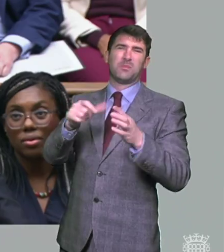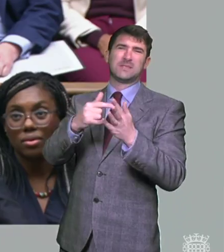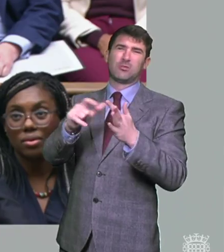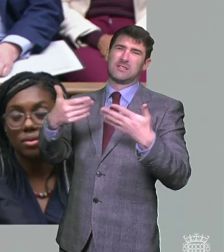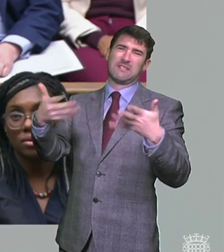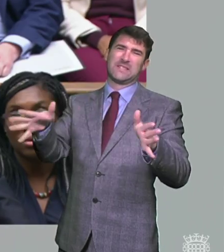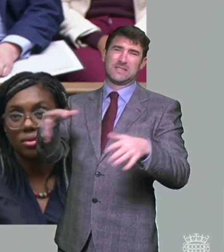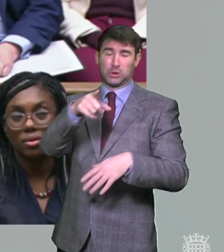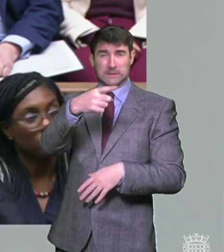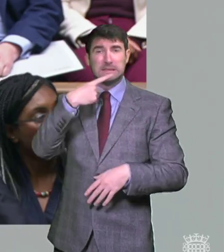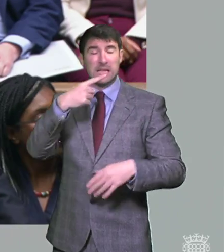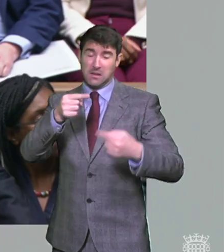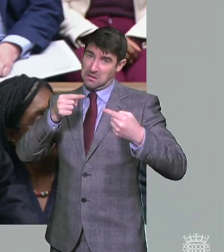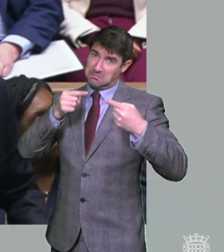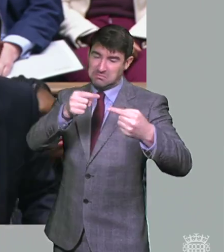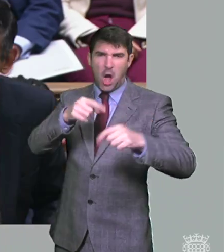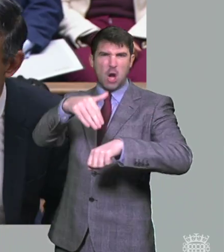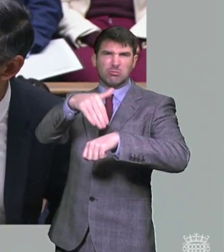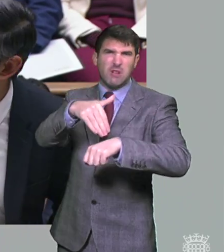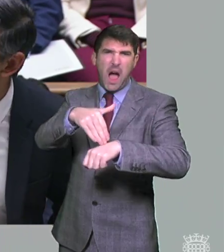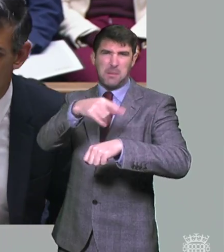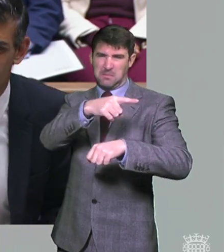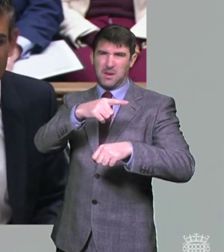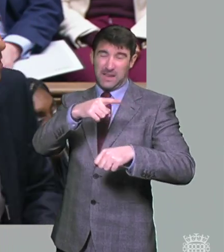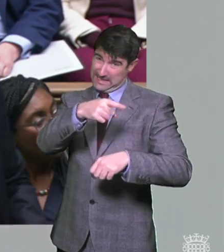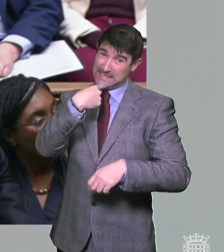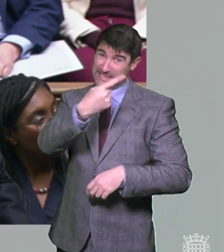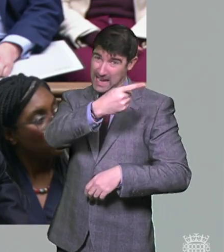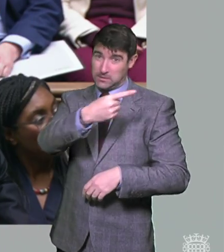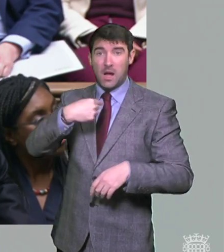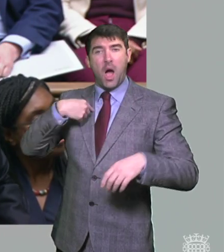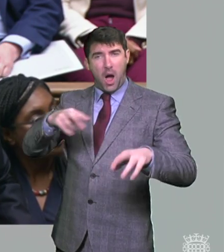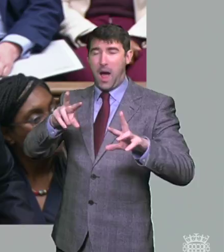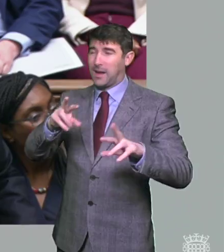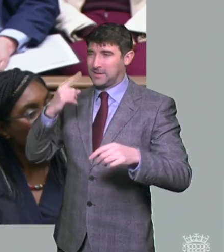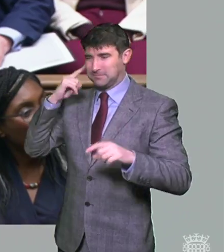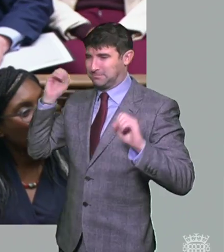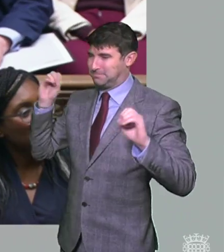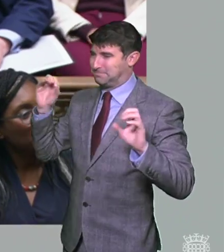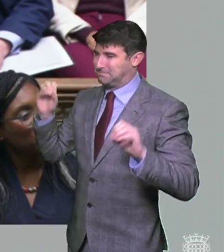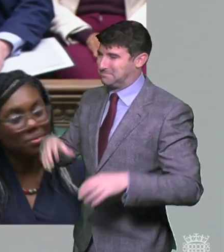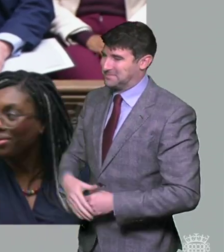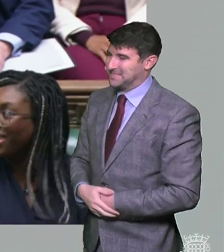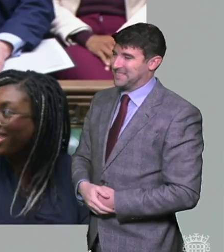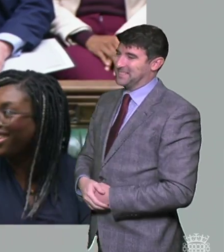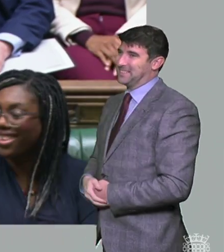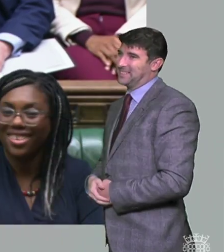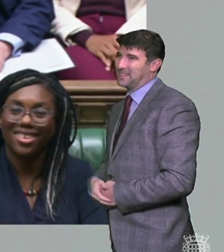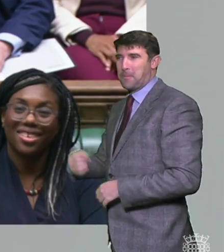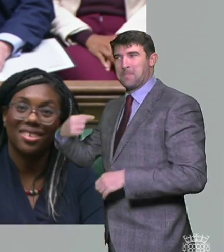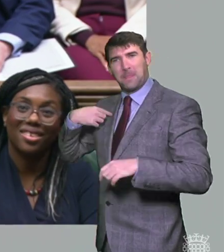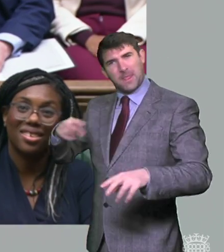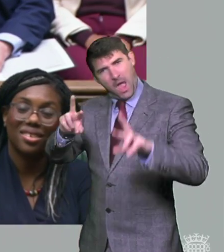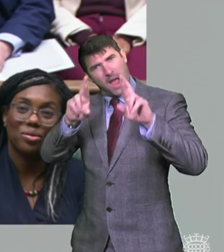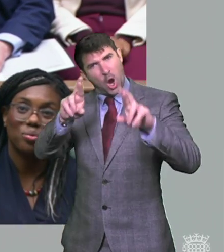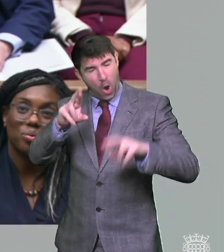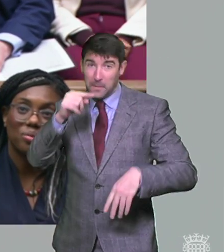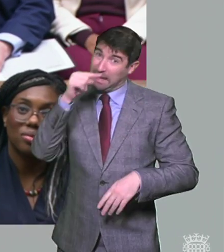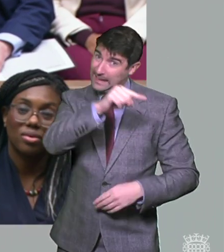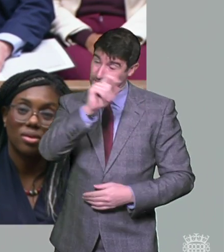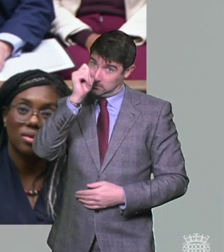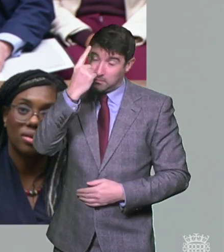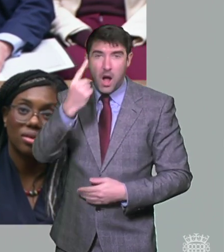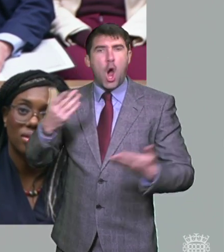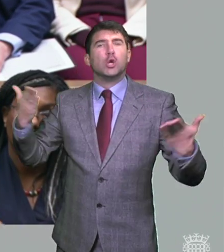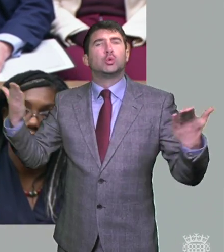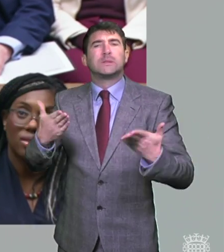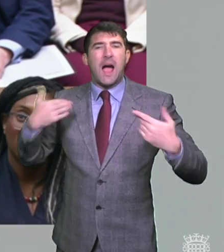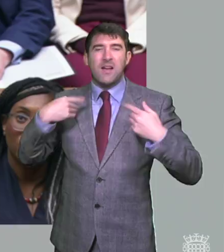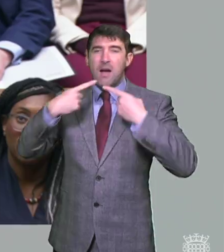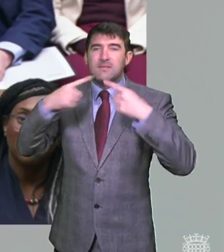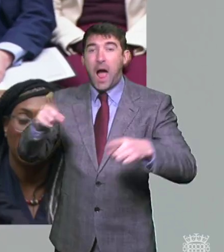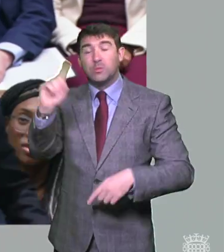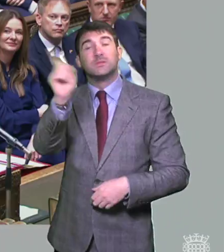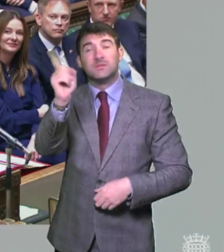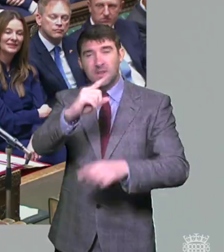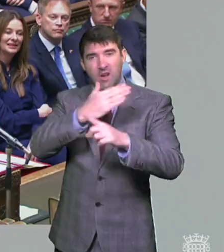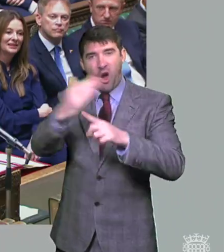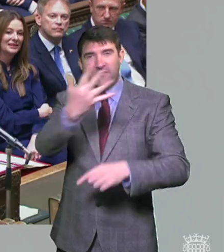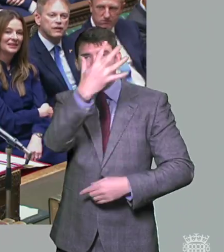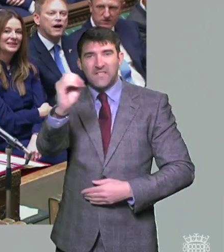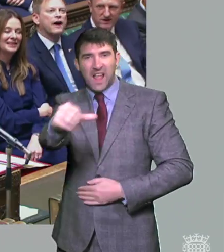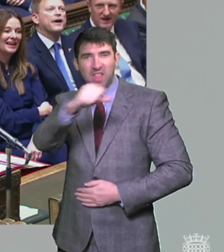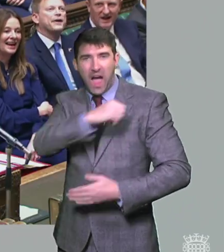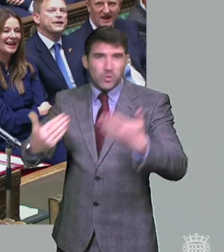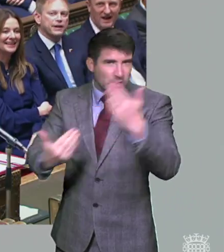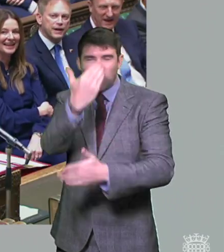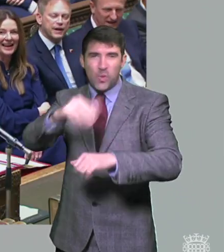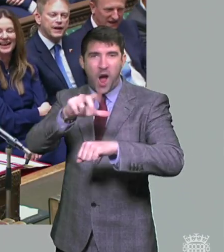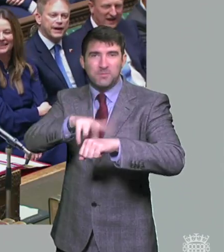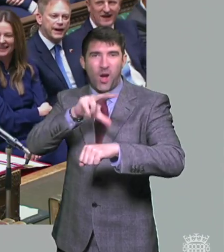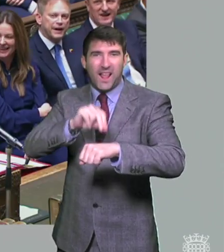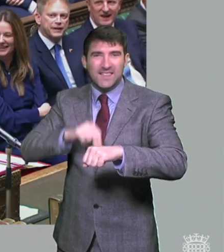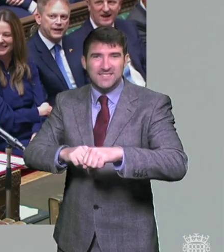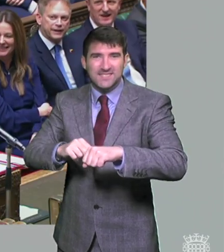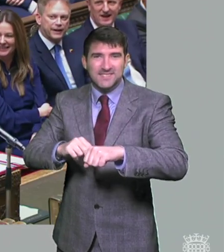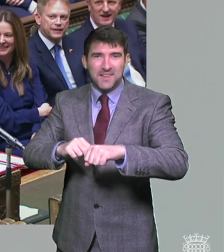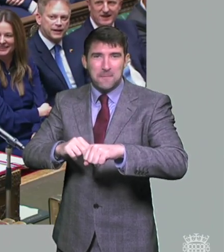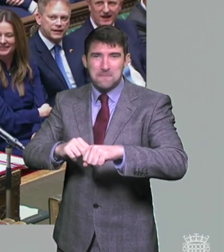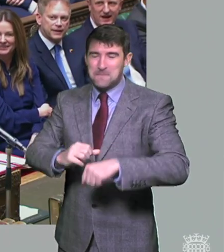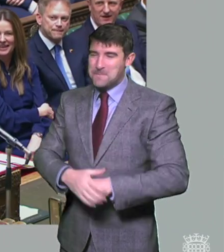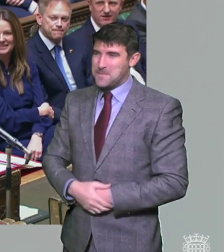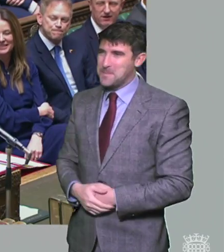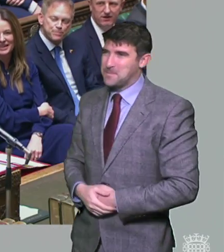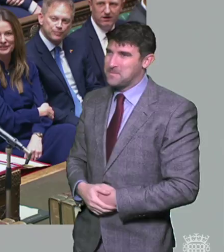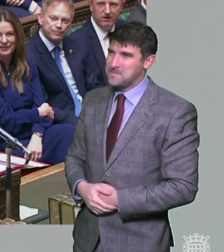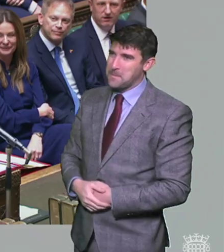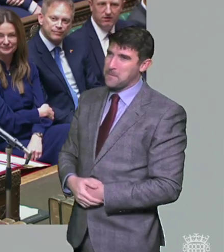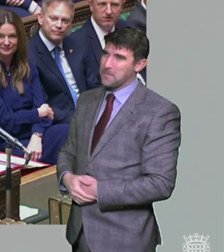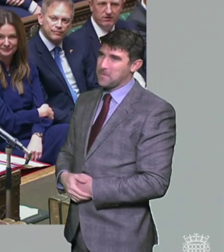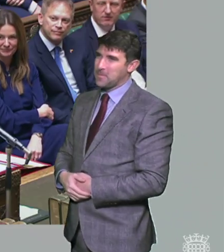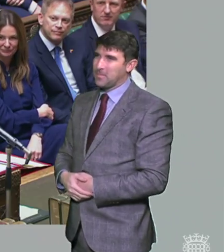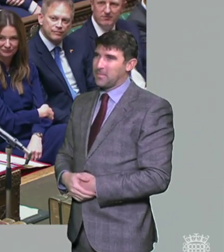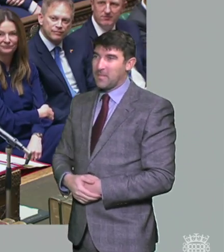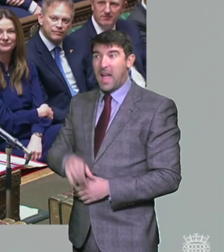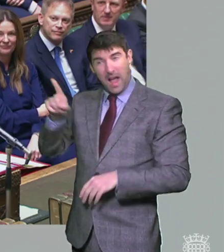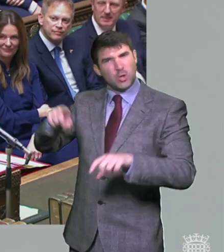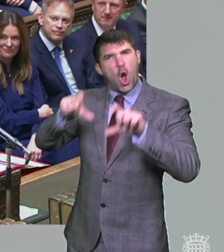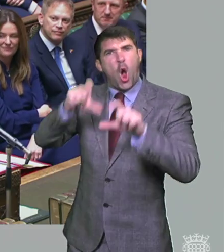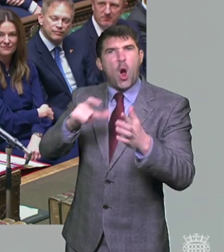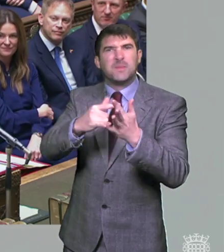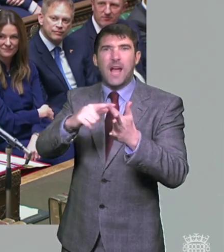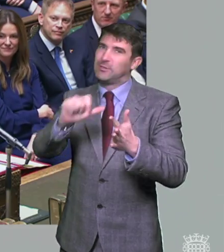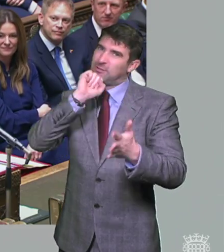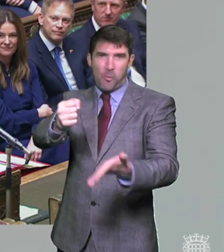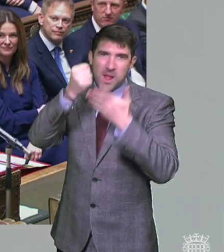I would hope that, as we look forward, he would welcome the news today that there are over 15,000 new police officers on our streets.